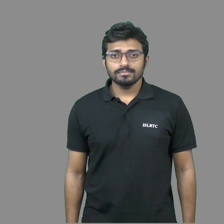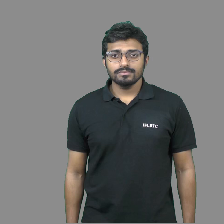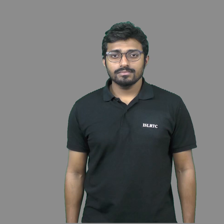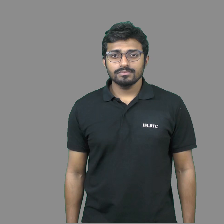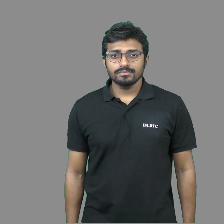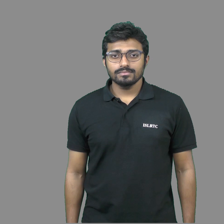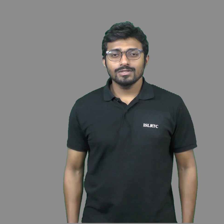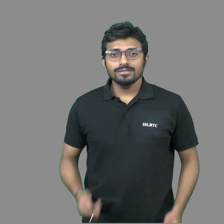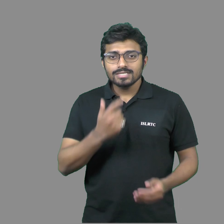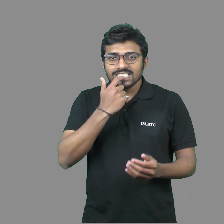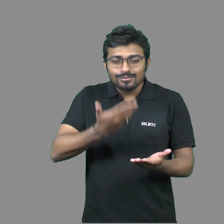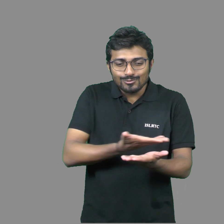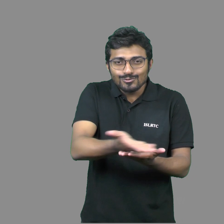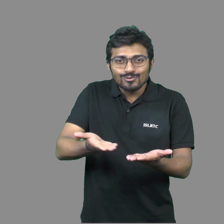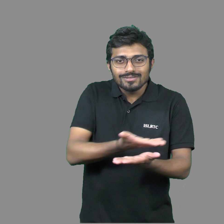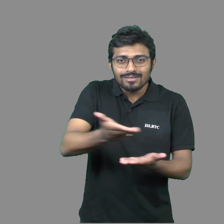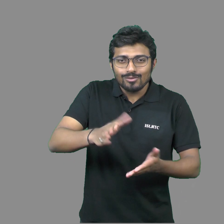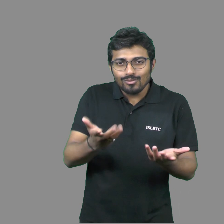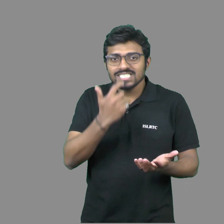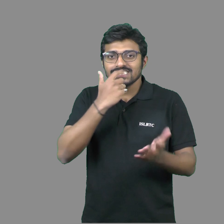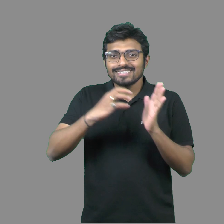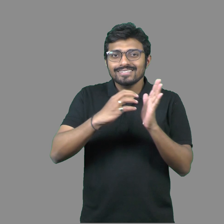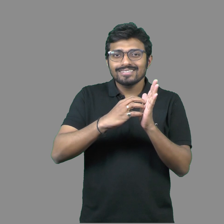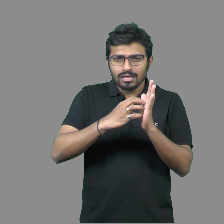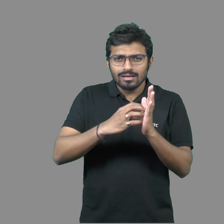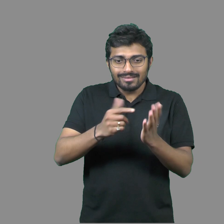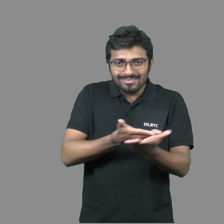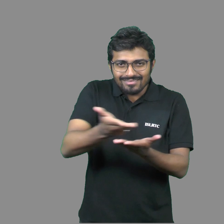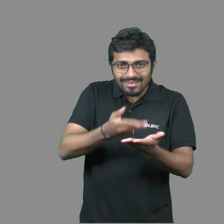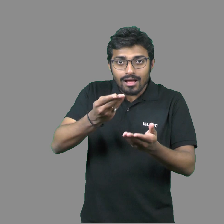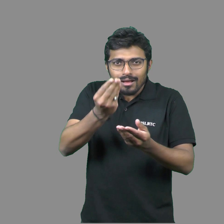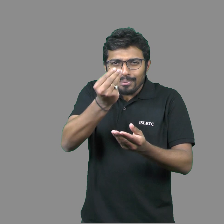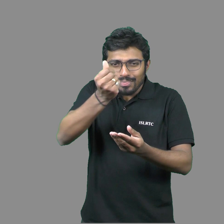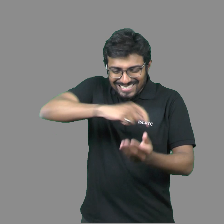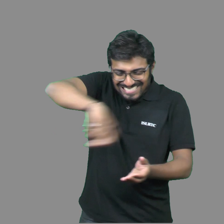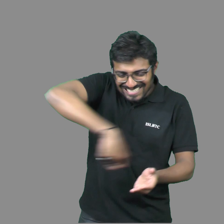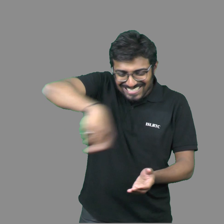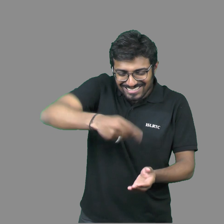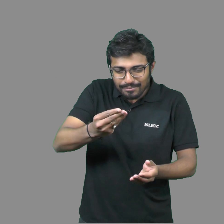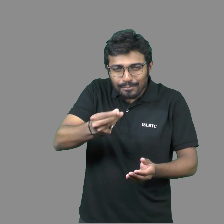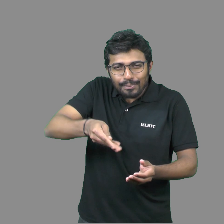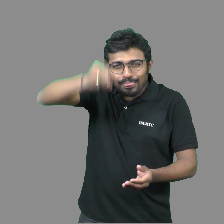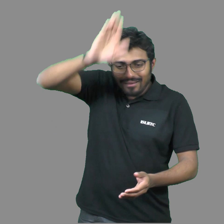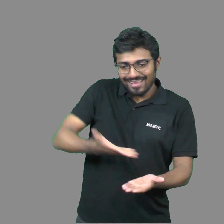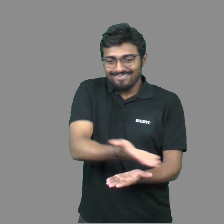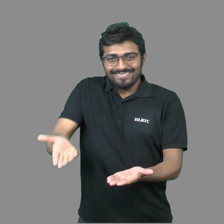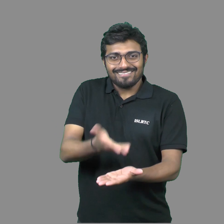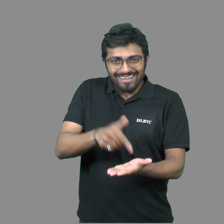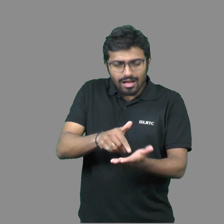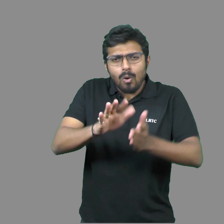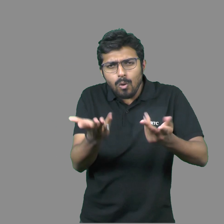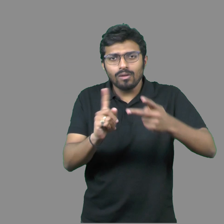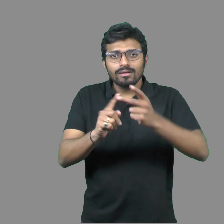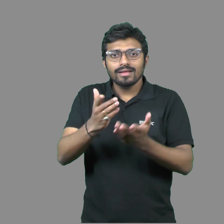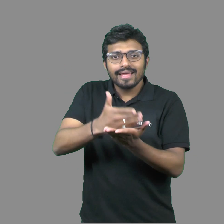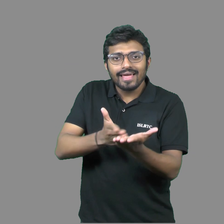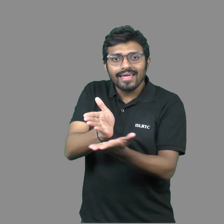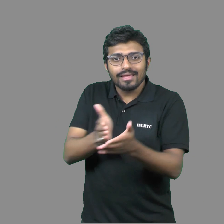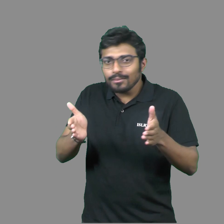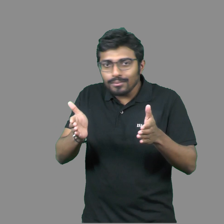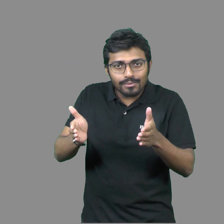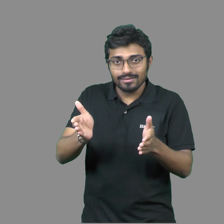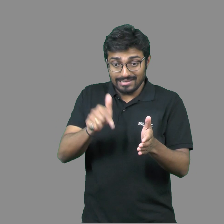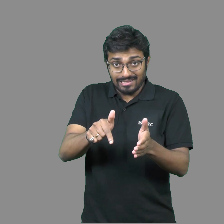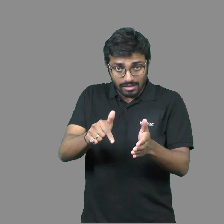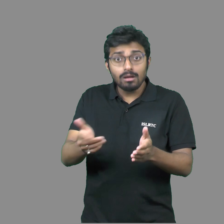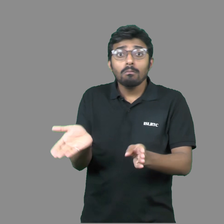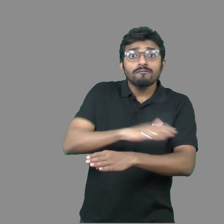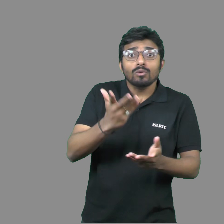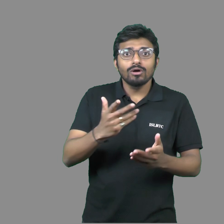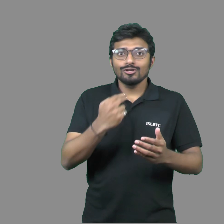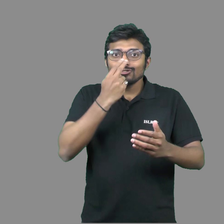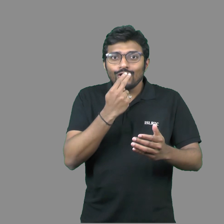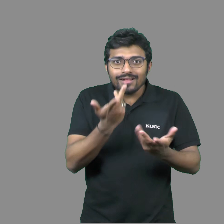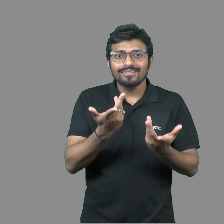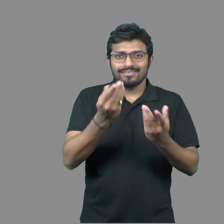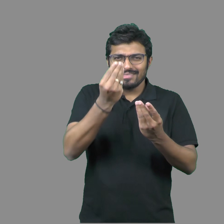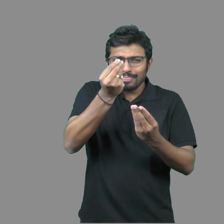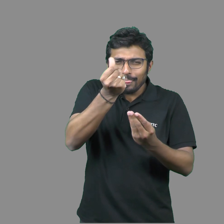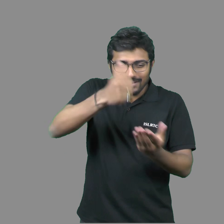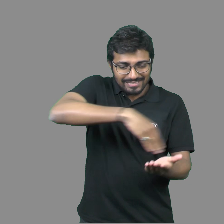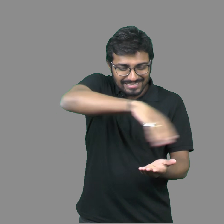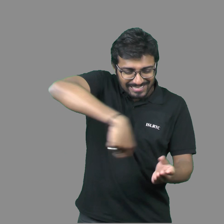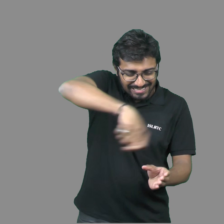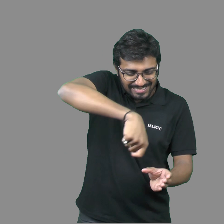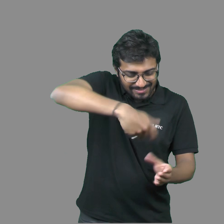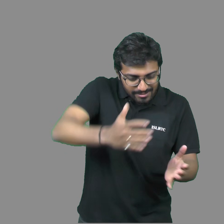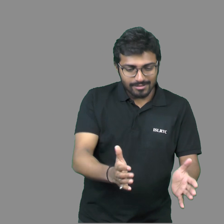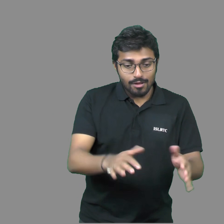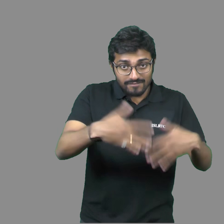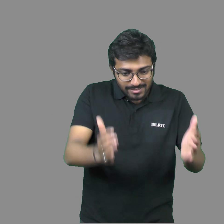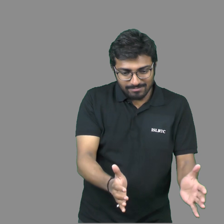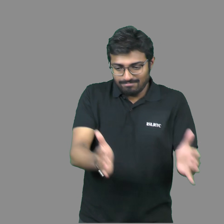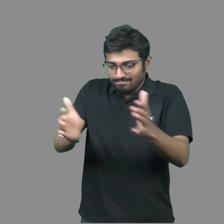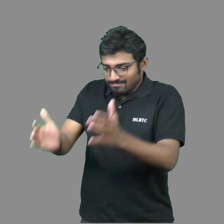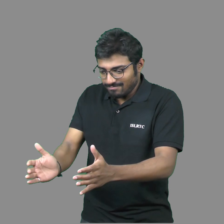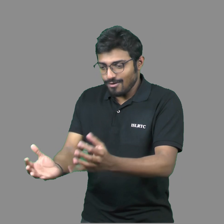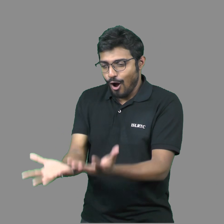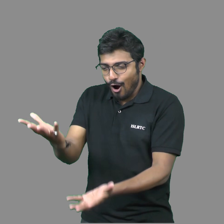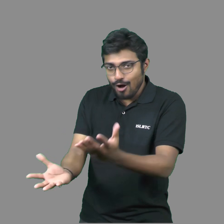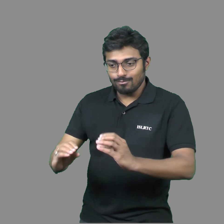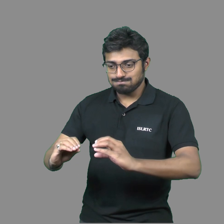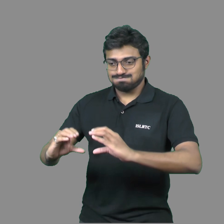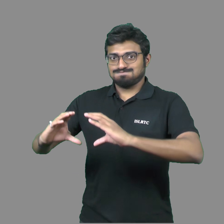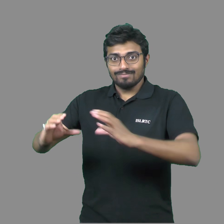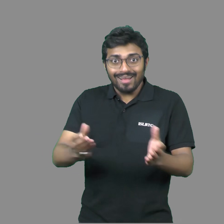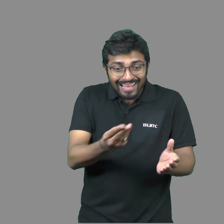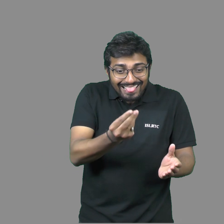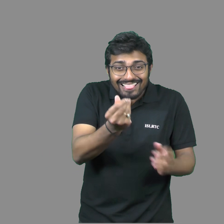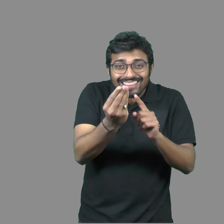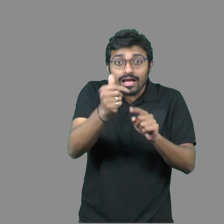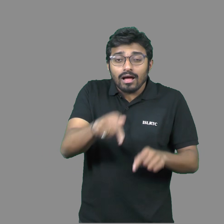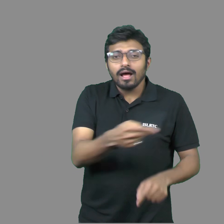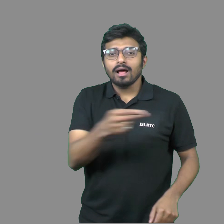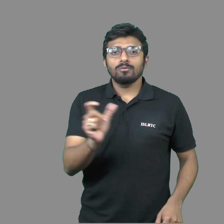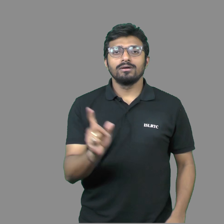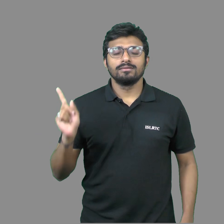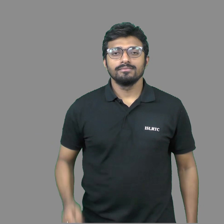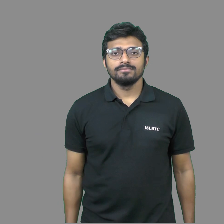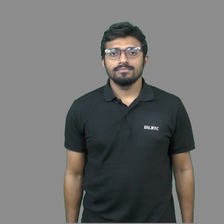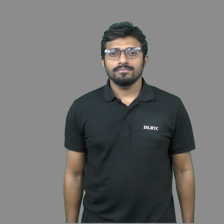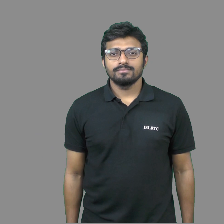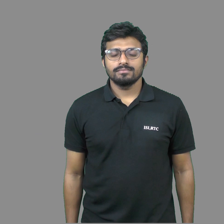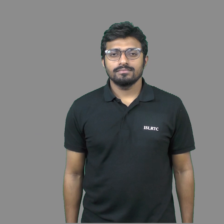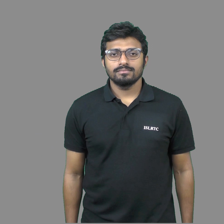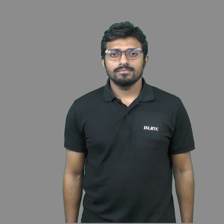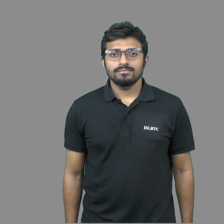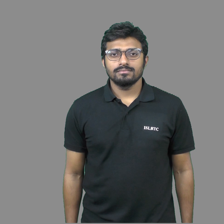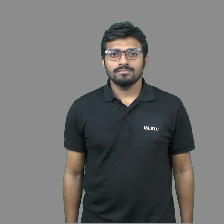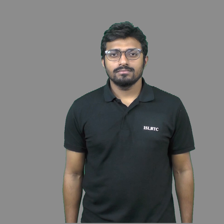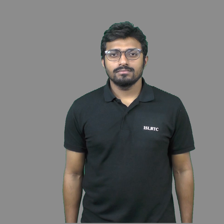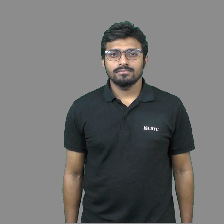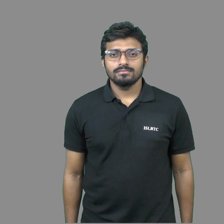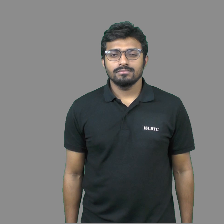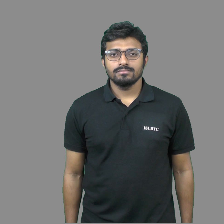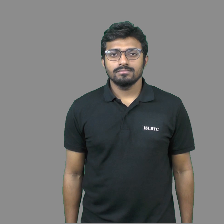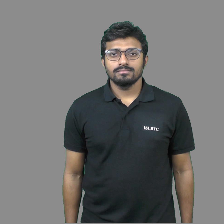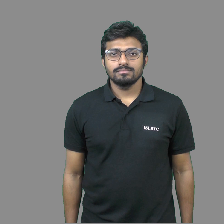Batter